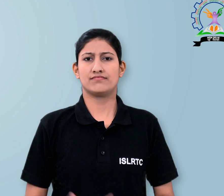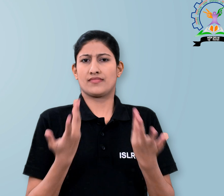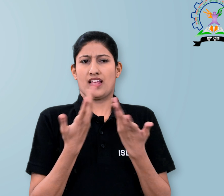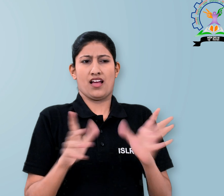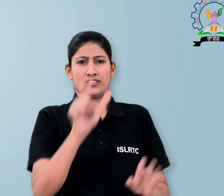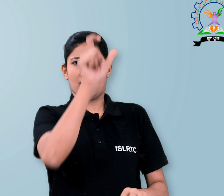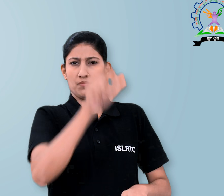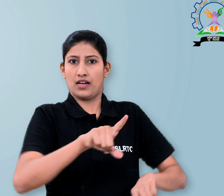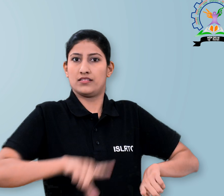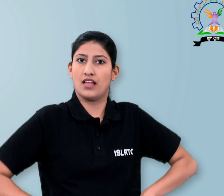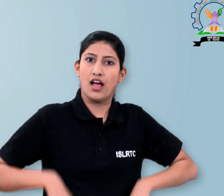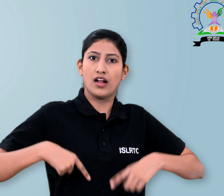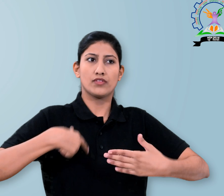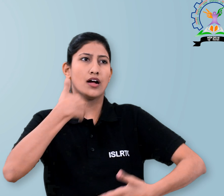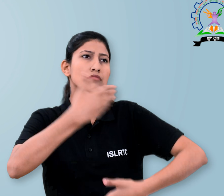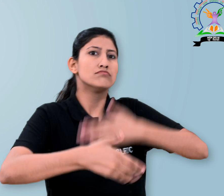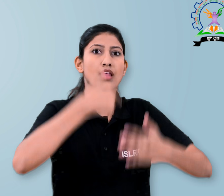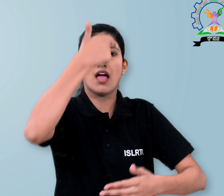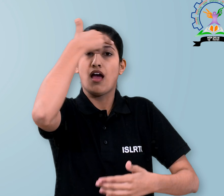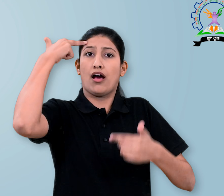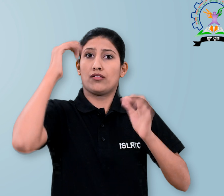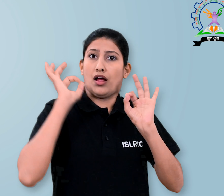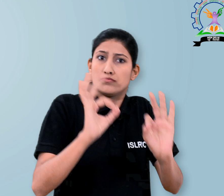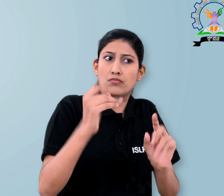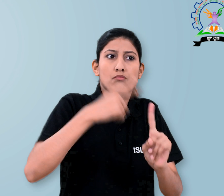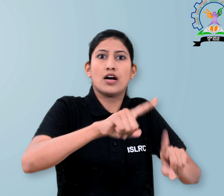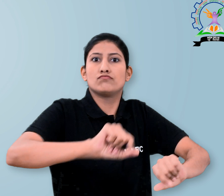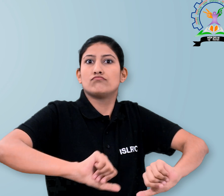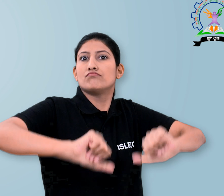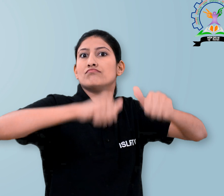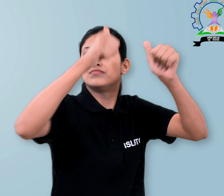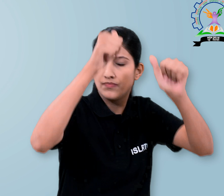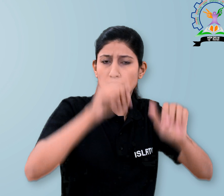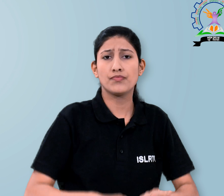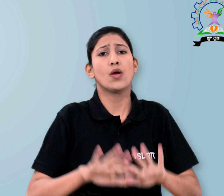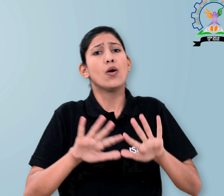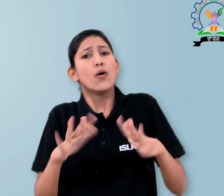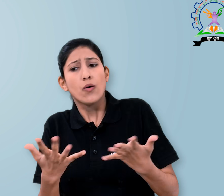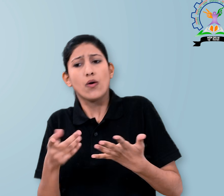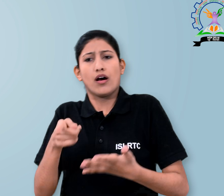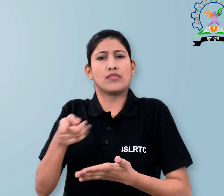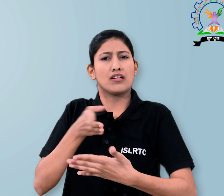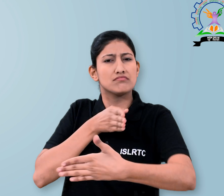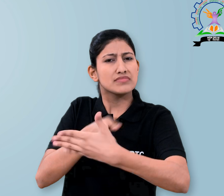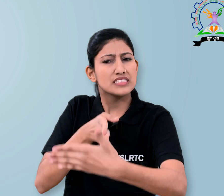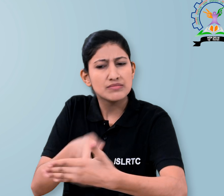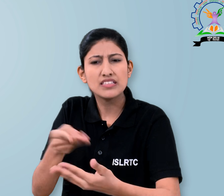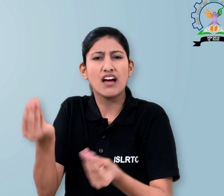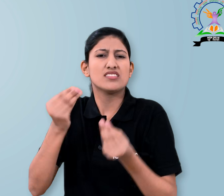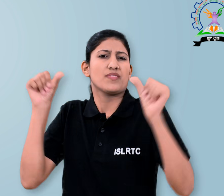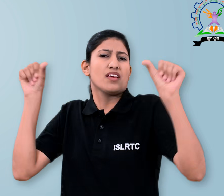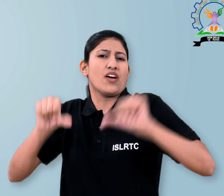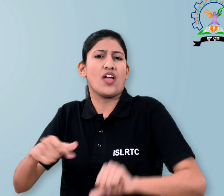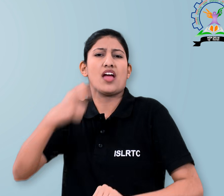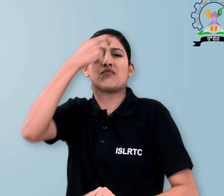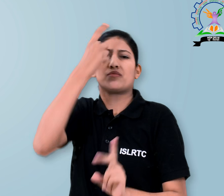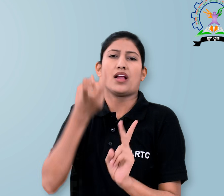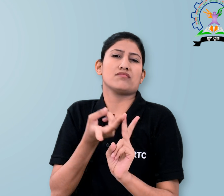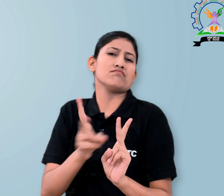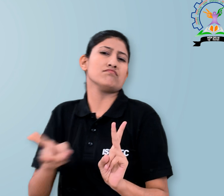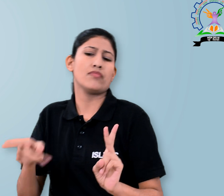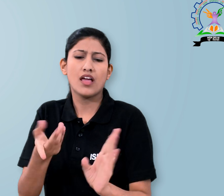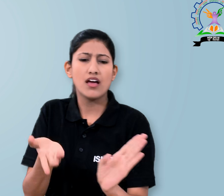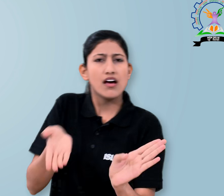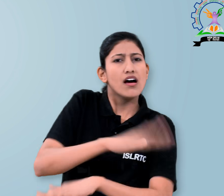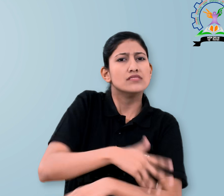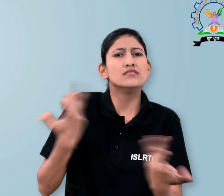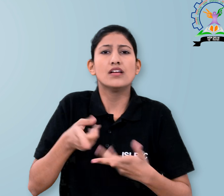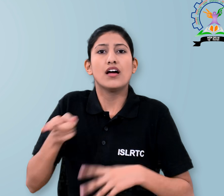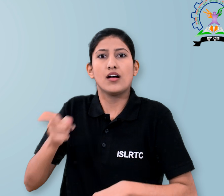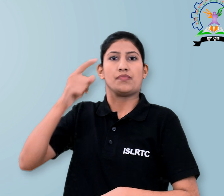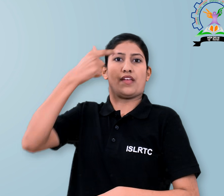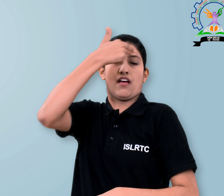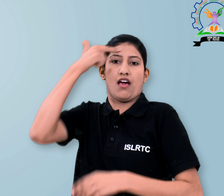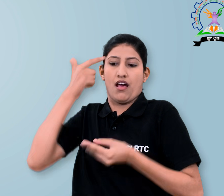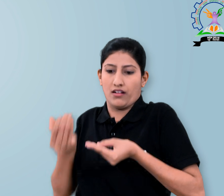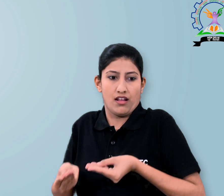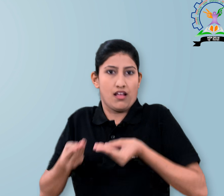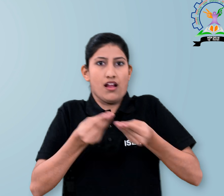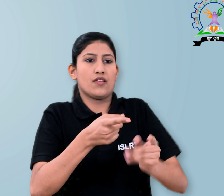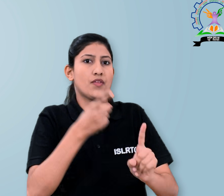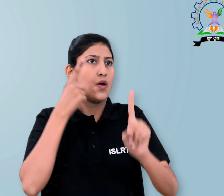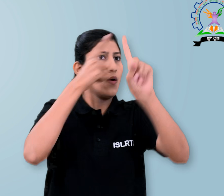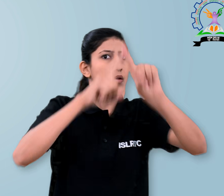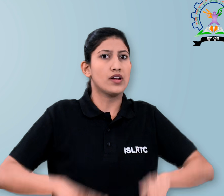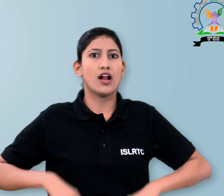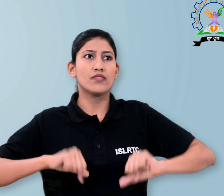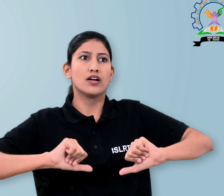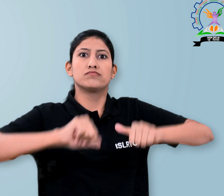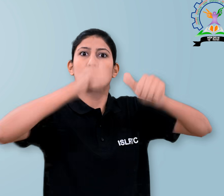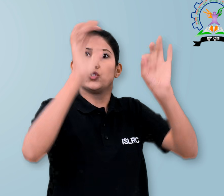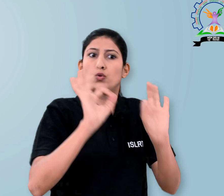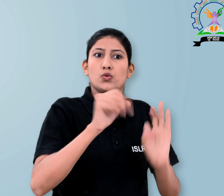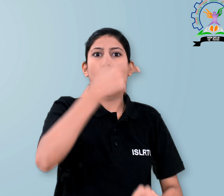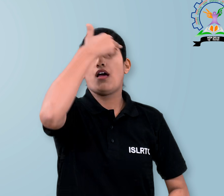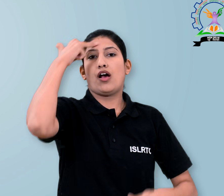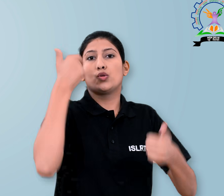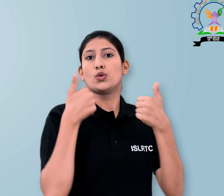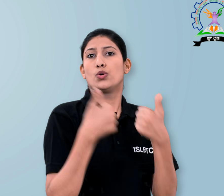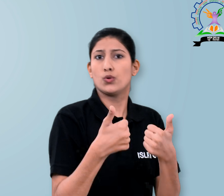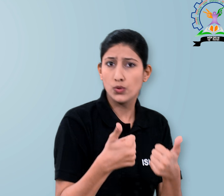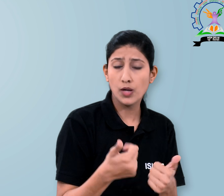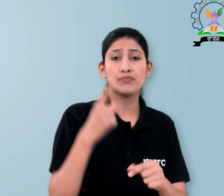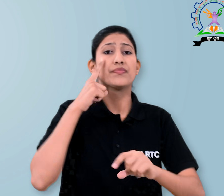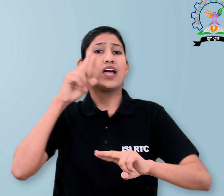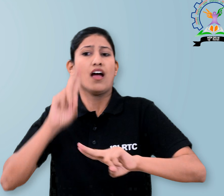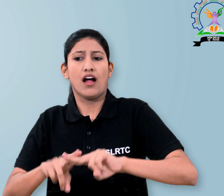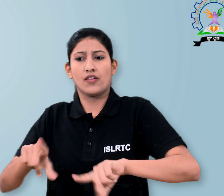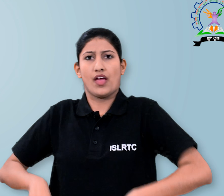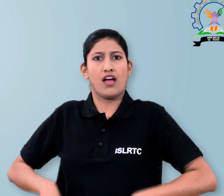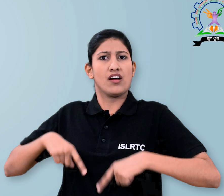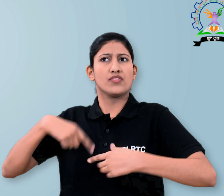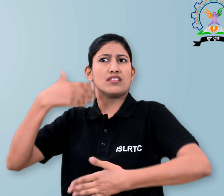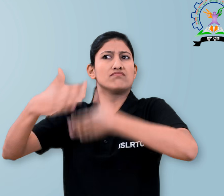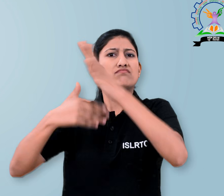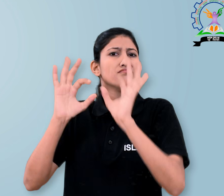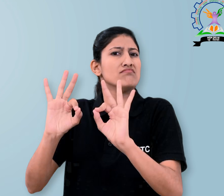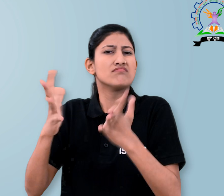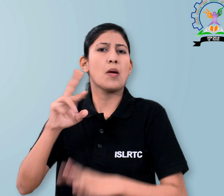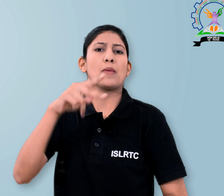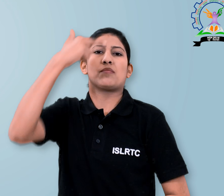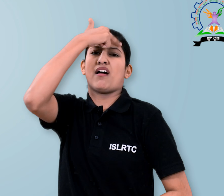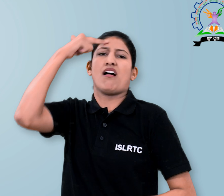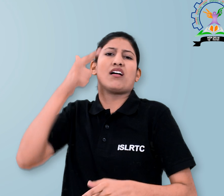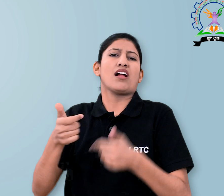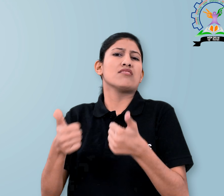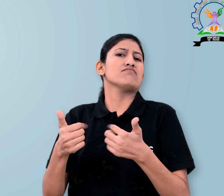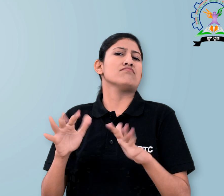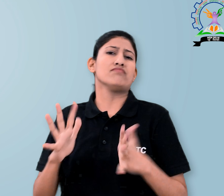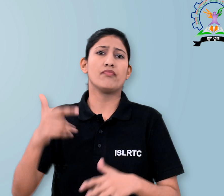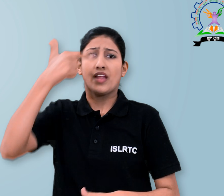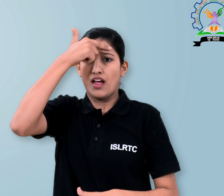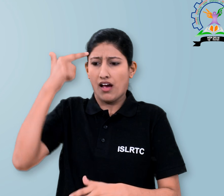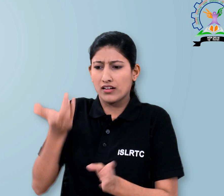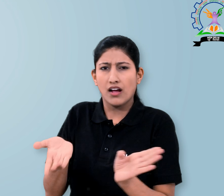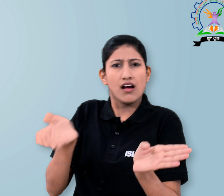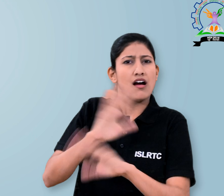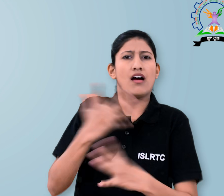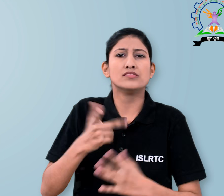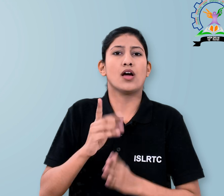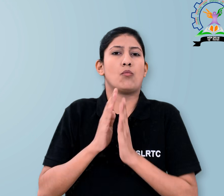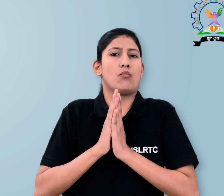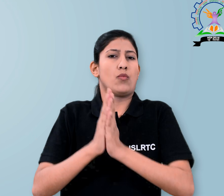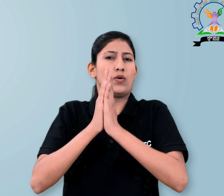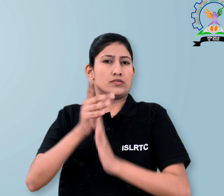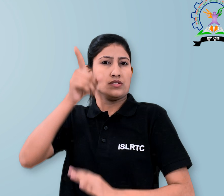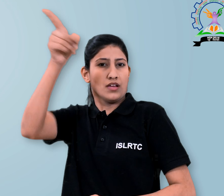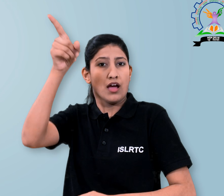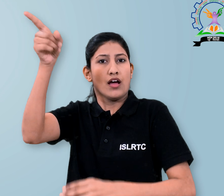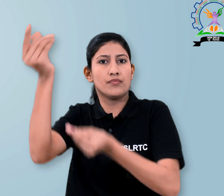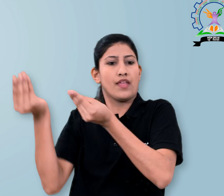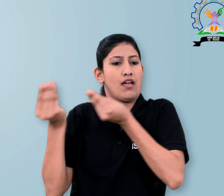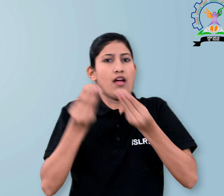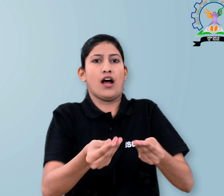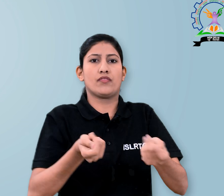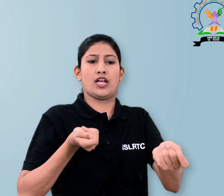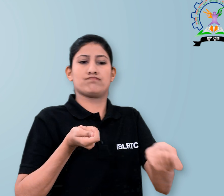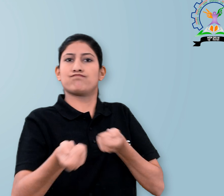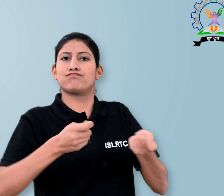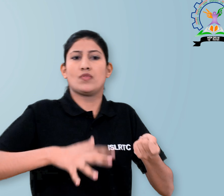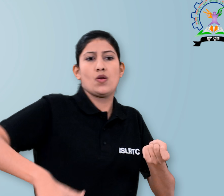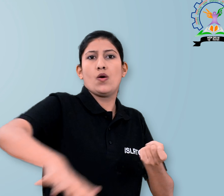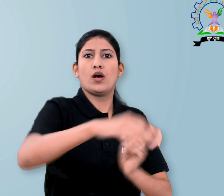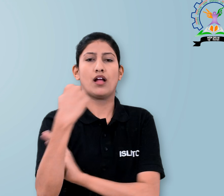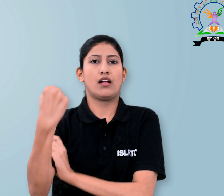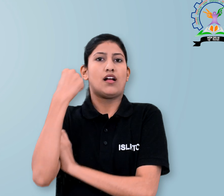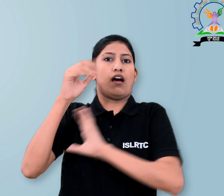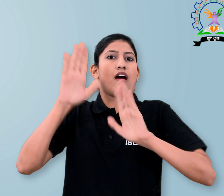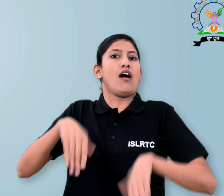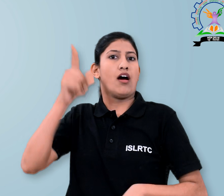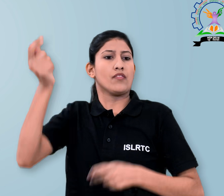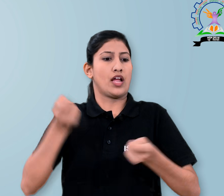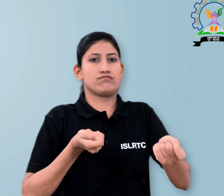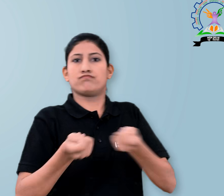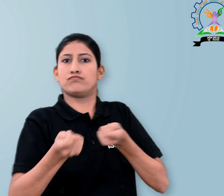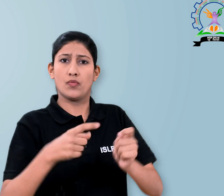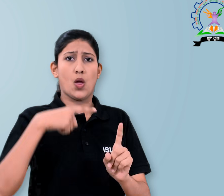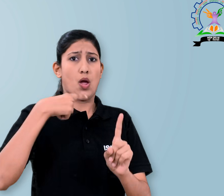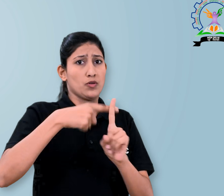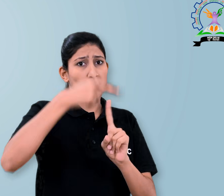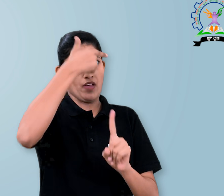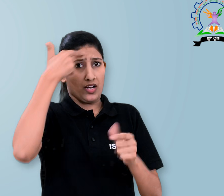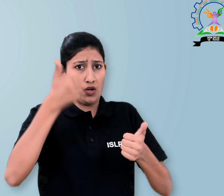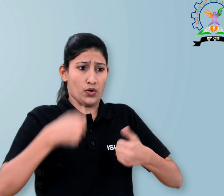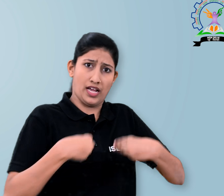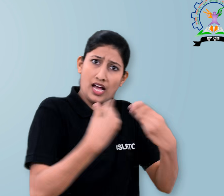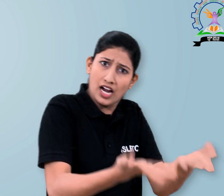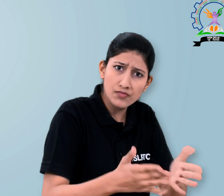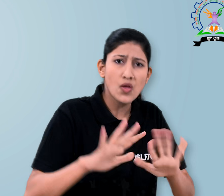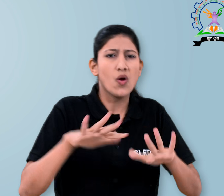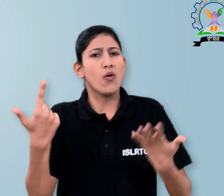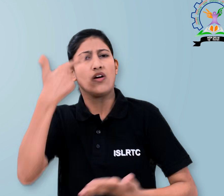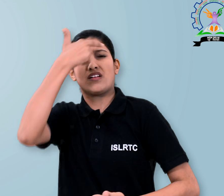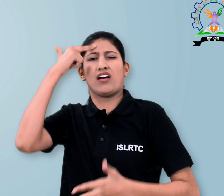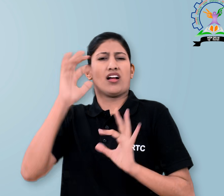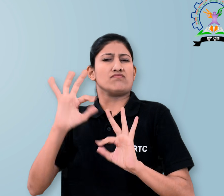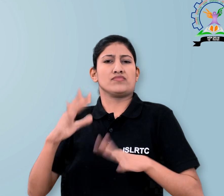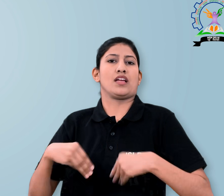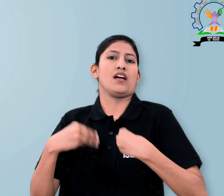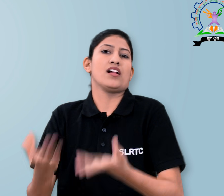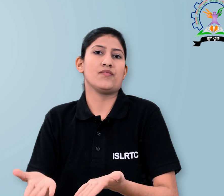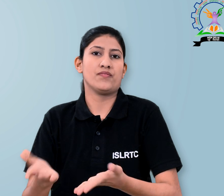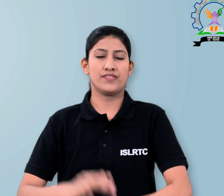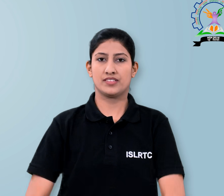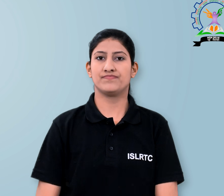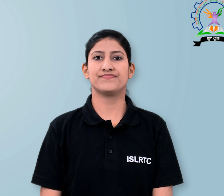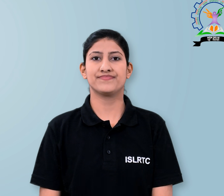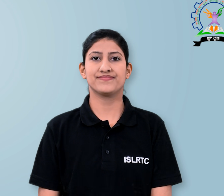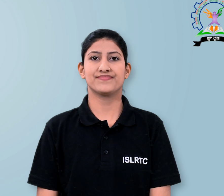Events that will necessarily happen to a particular person, or a power that controls future events.